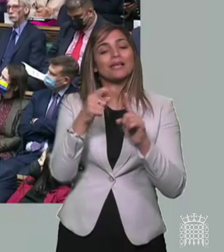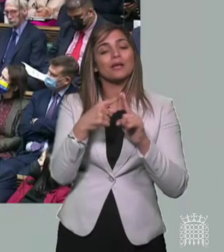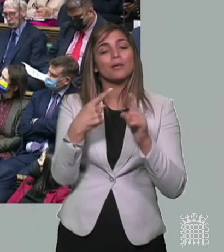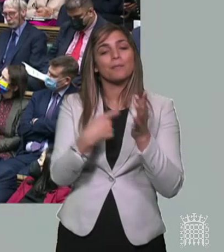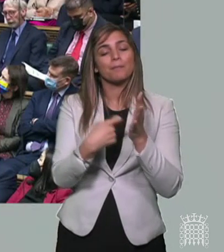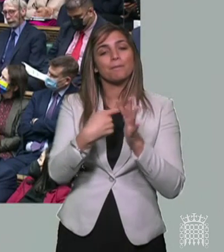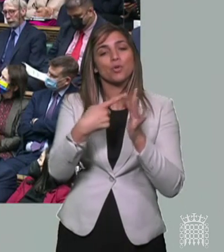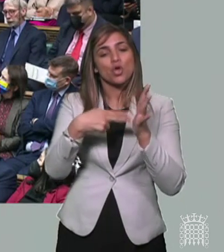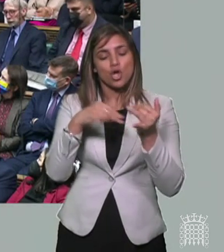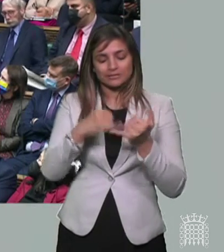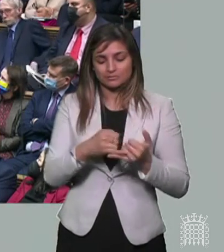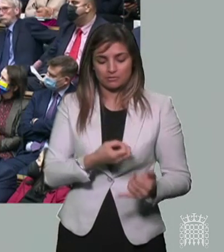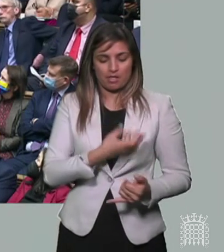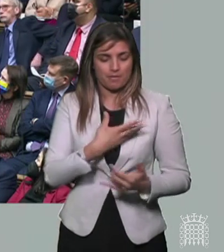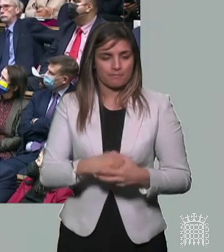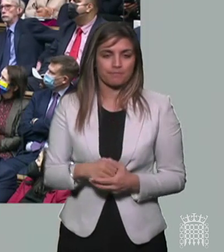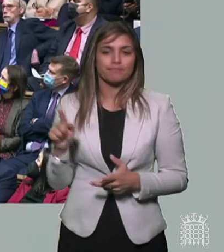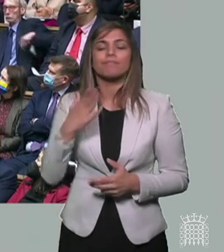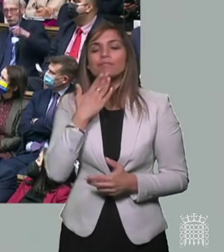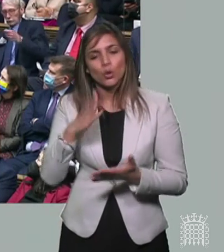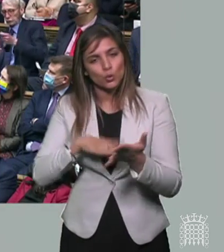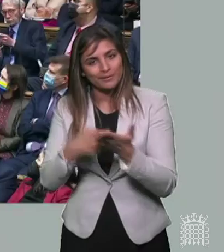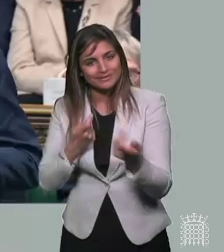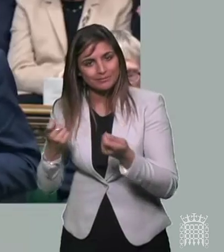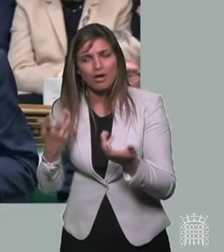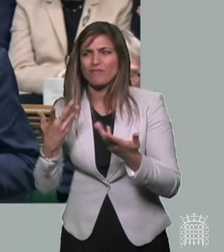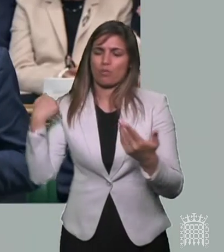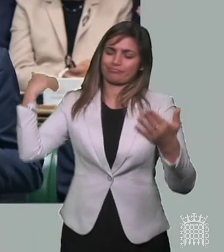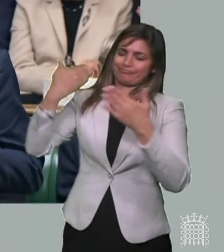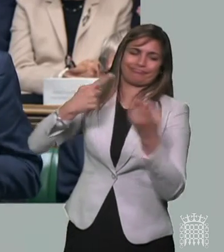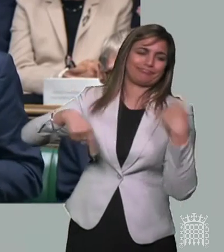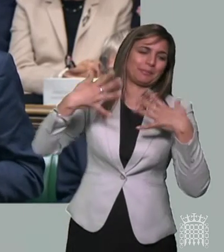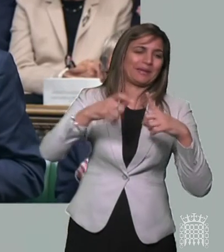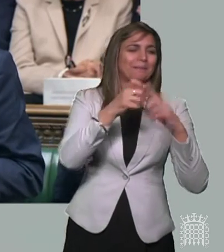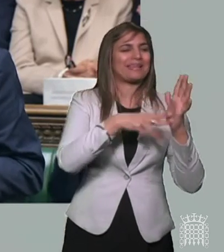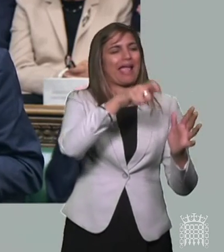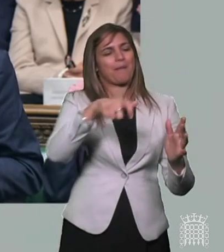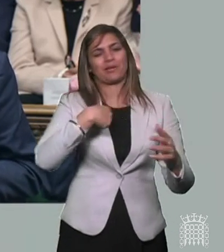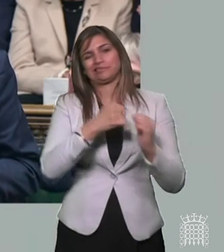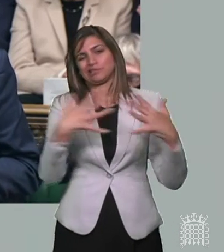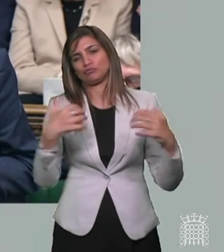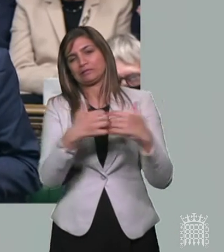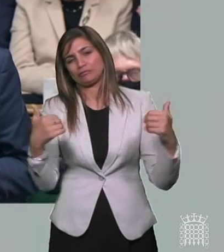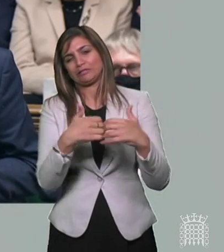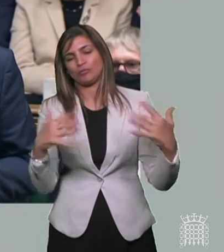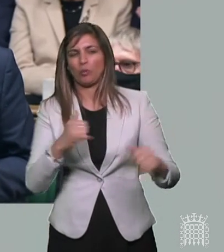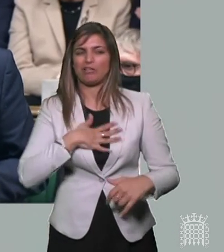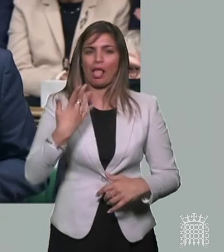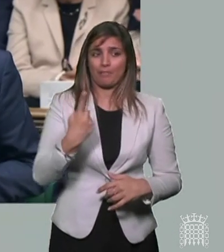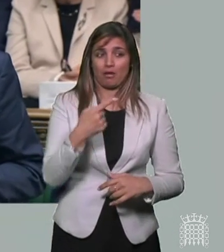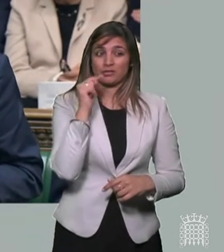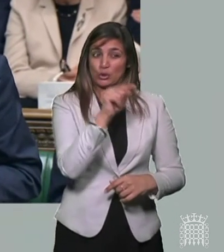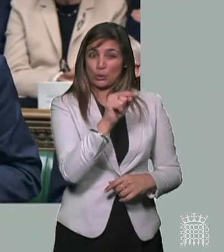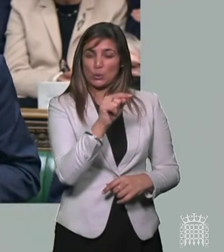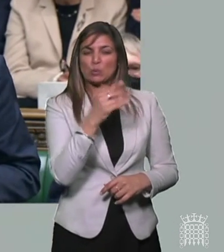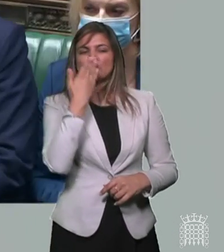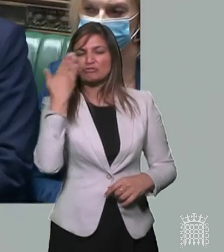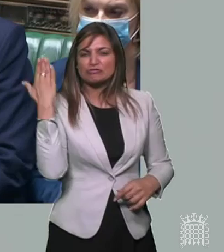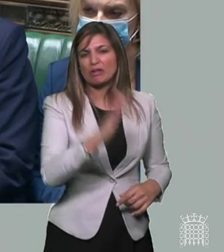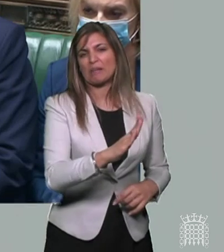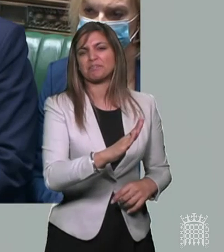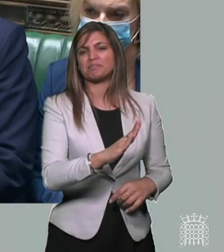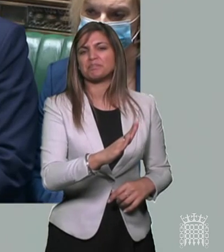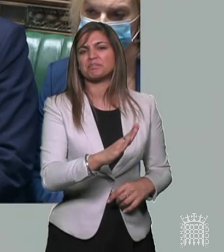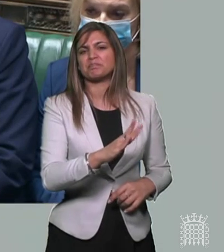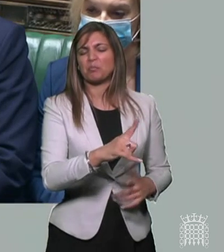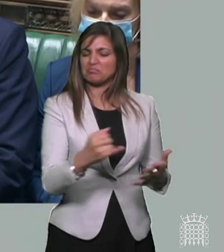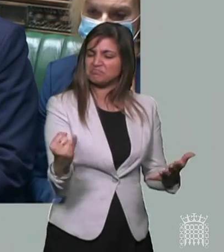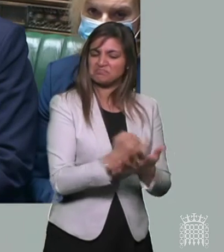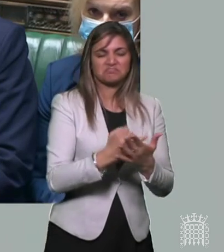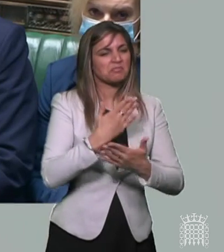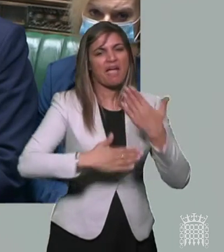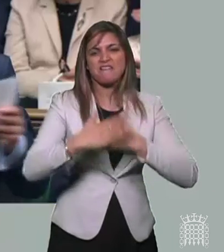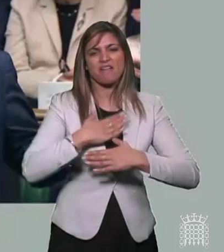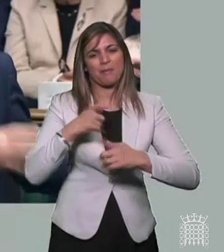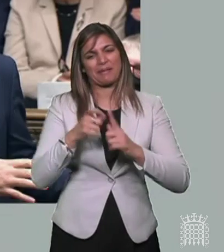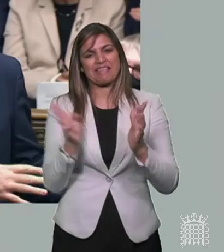We have all had Prime Ministers who we disagreed with or we did not rate, but there has never been one who has debased the office in the way that he has.